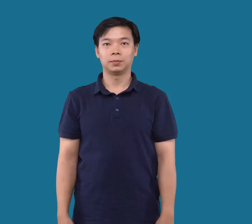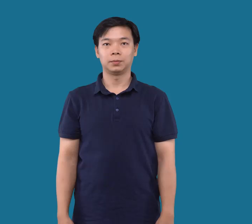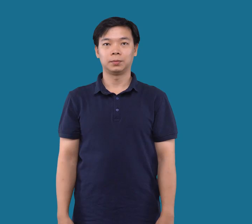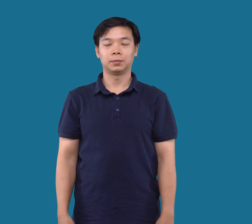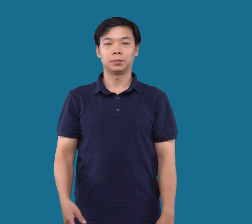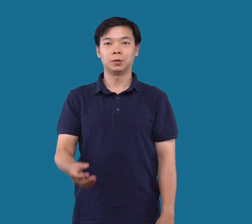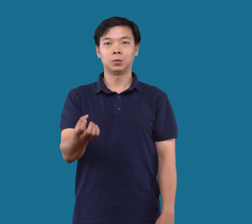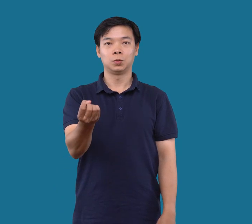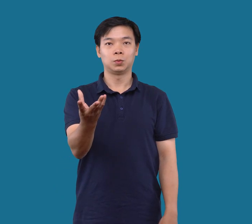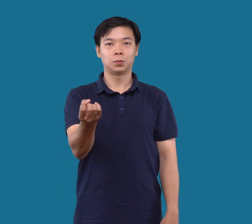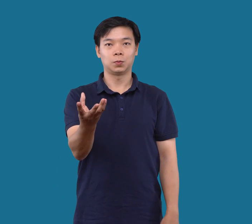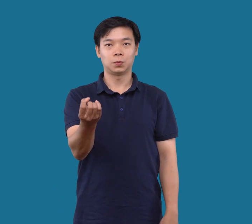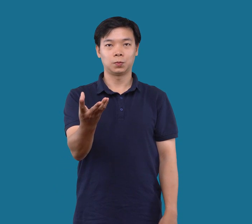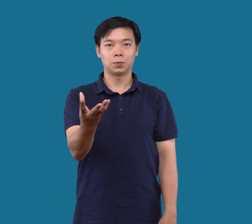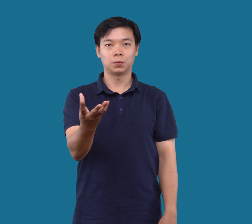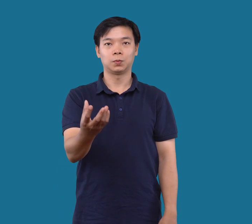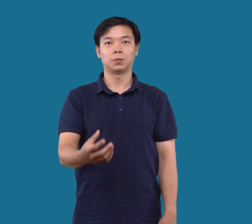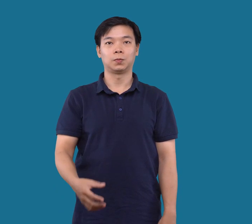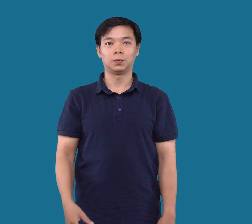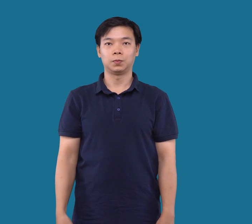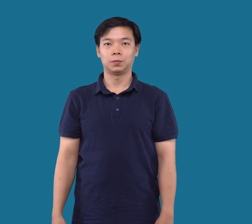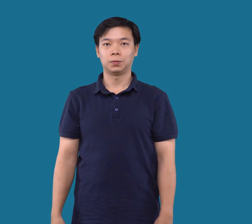con số